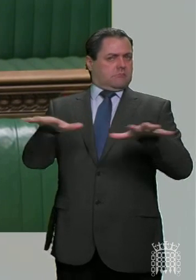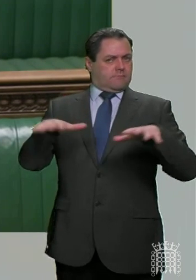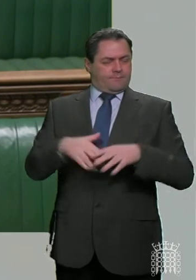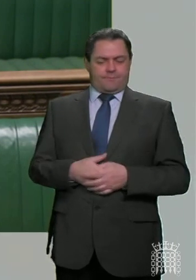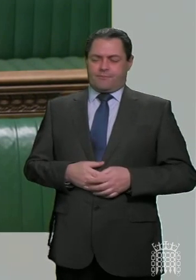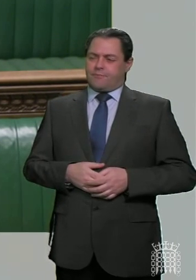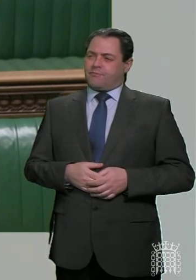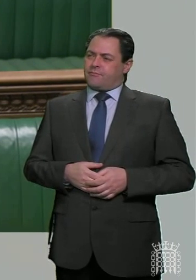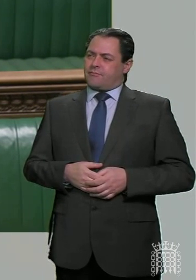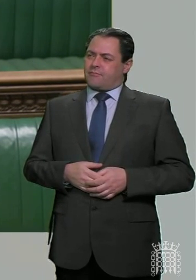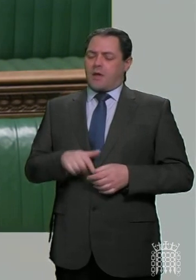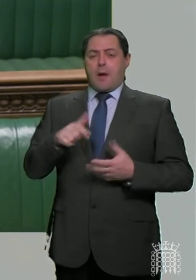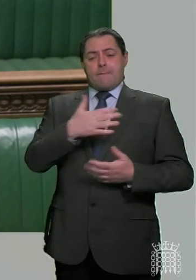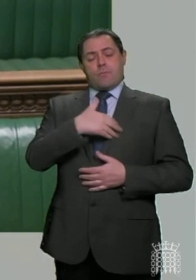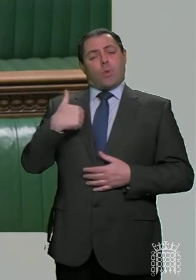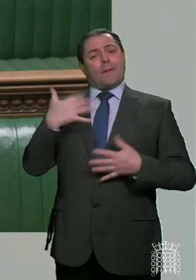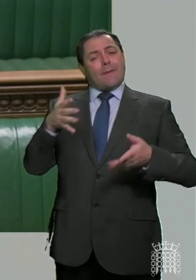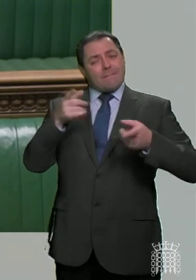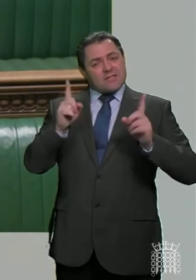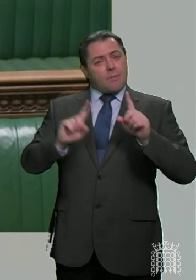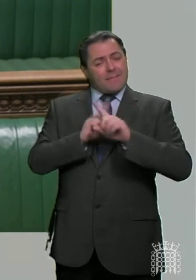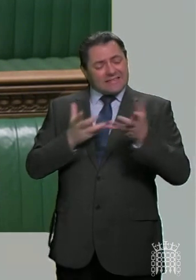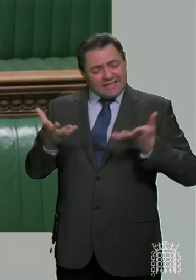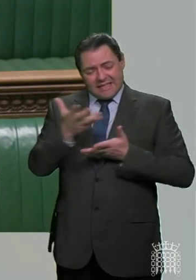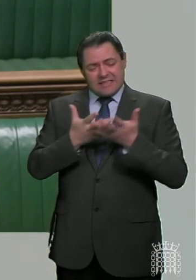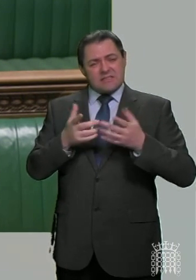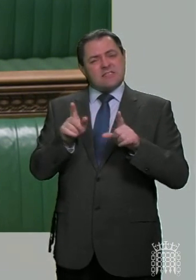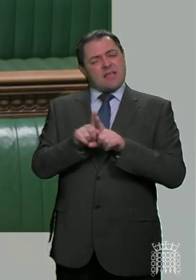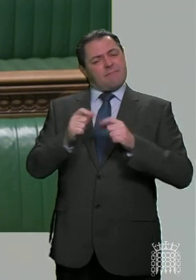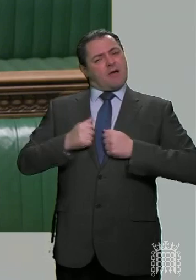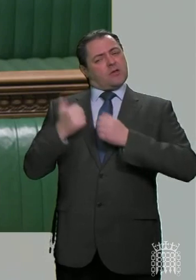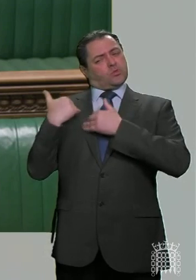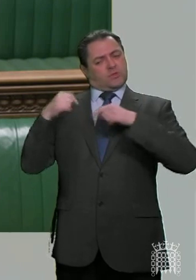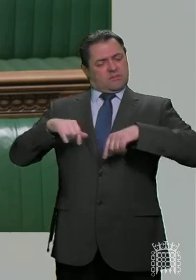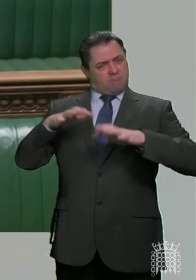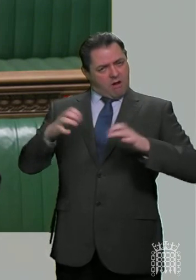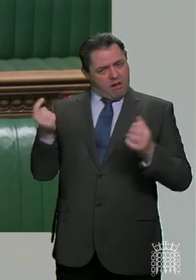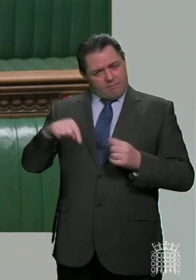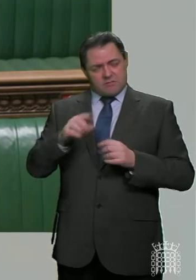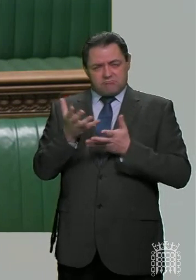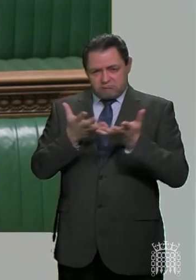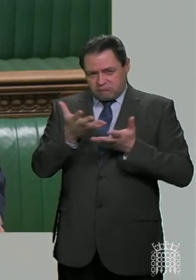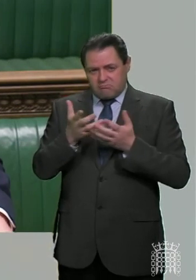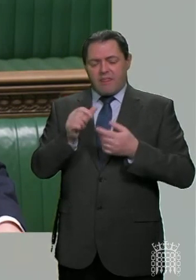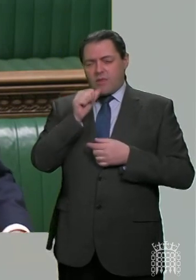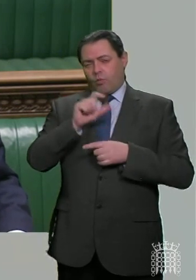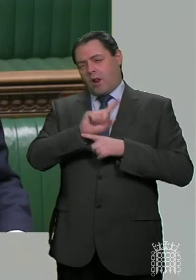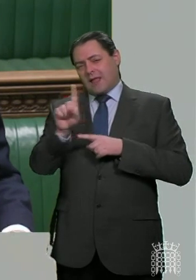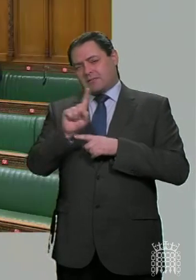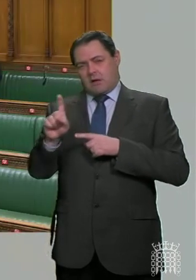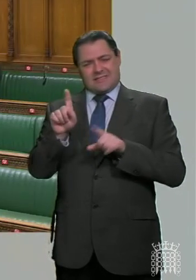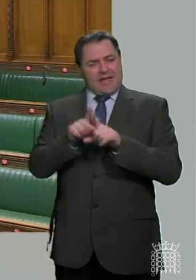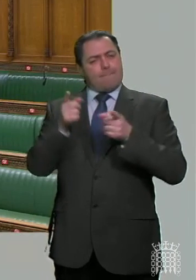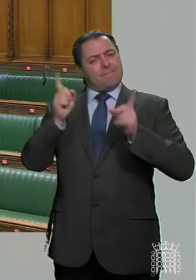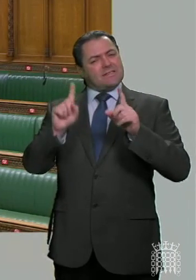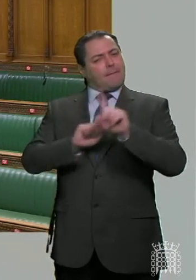This morning, I had meetings with ministerial colleagues and others. In addition to my duties in this House, I shall have further such meetings later today.